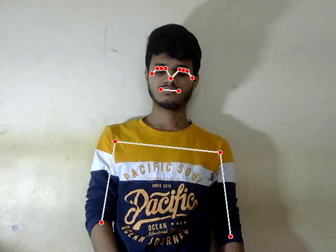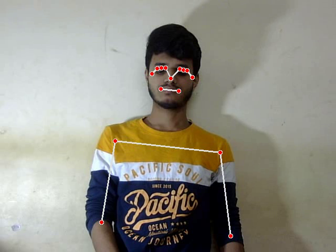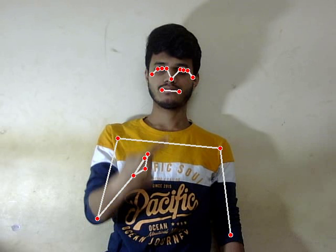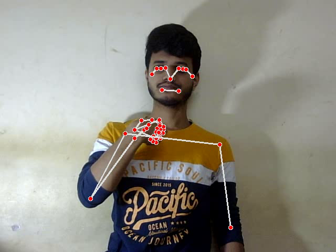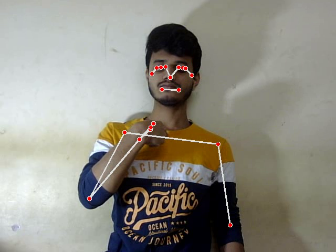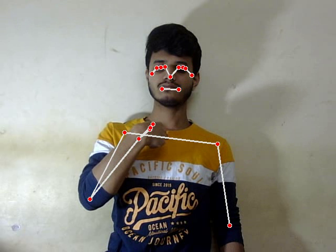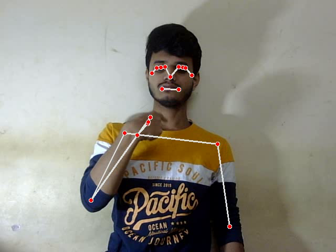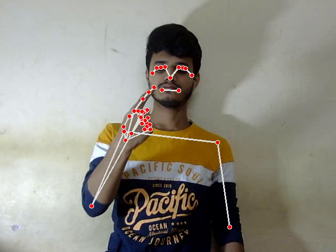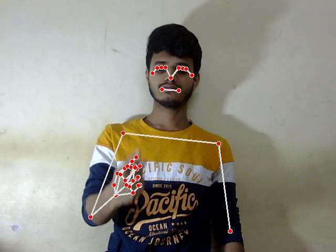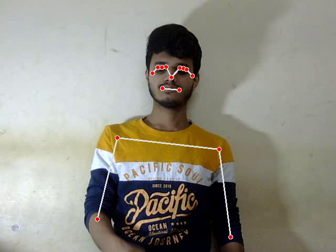I